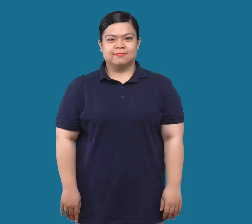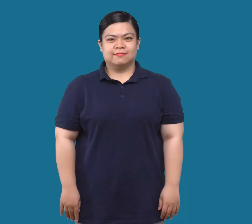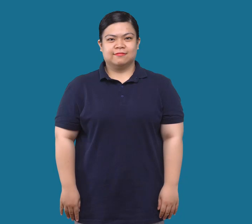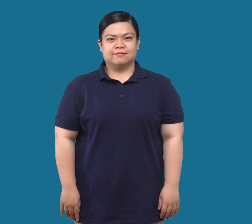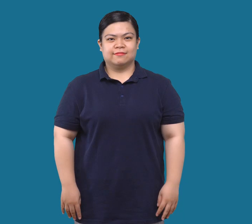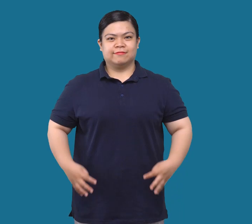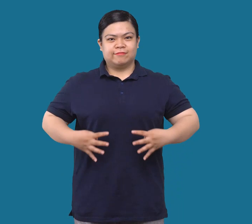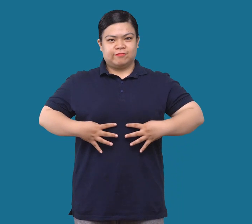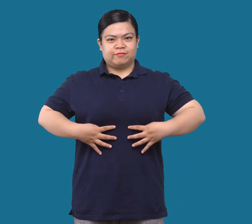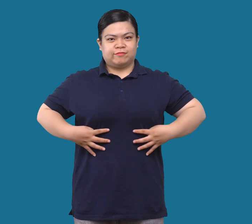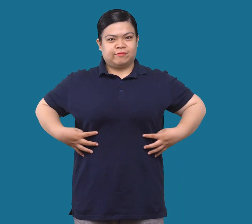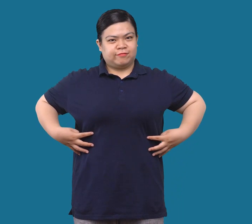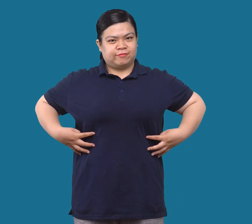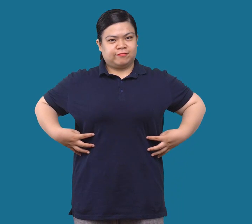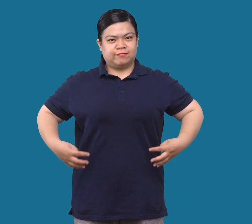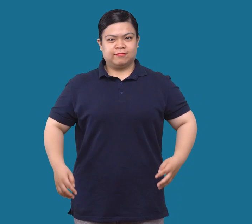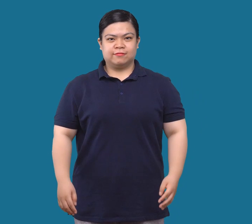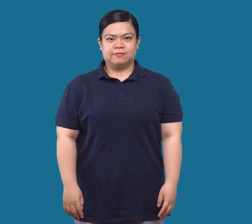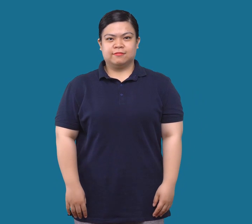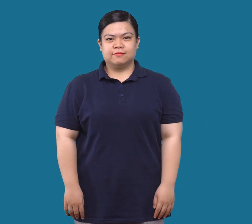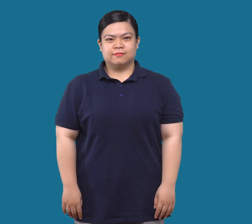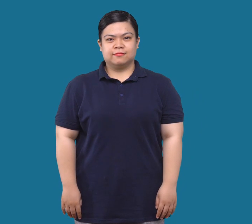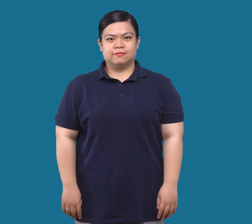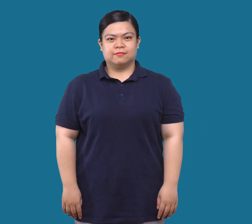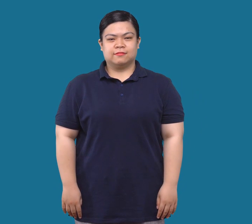sườn